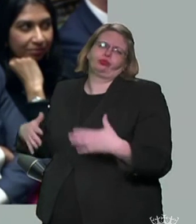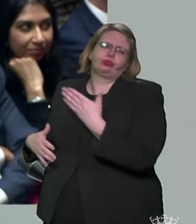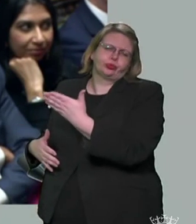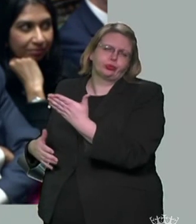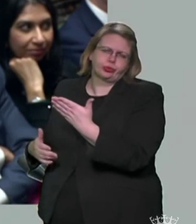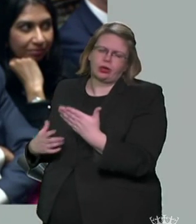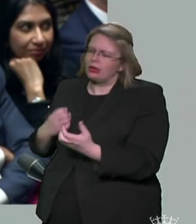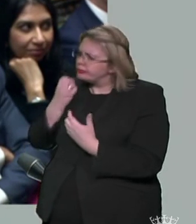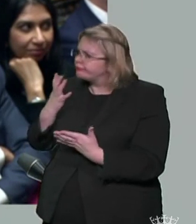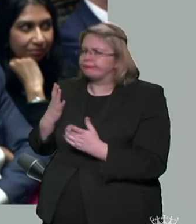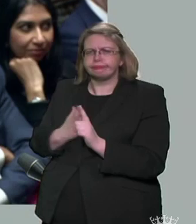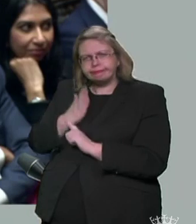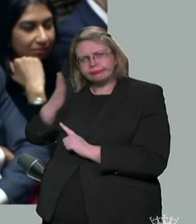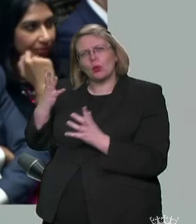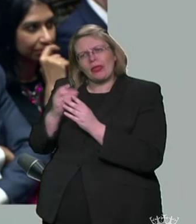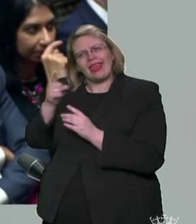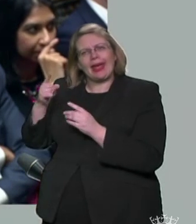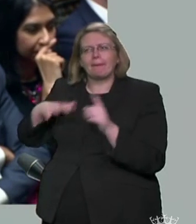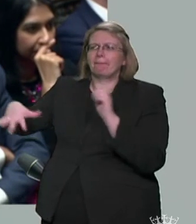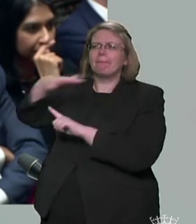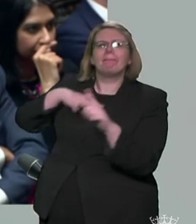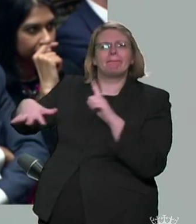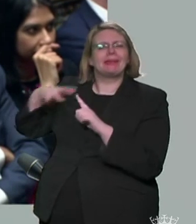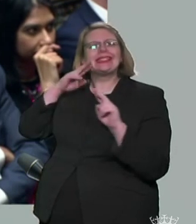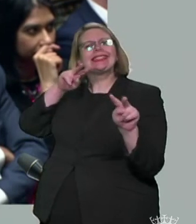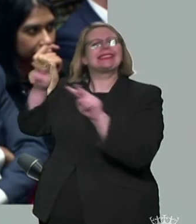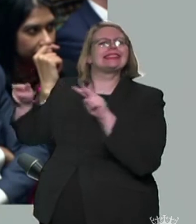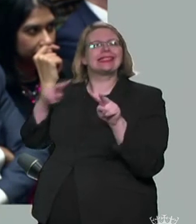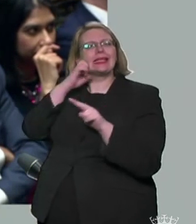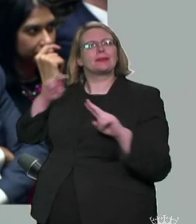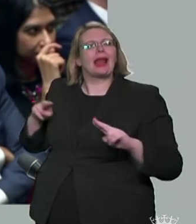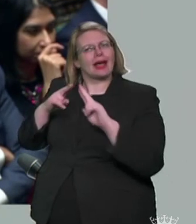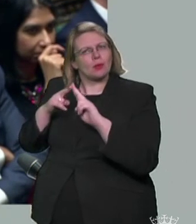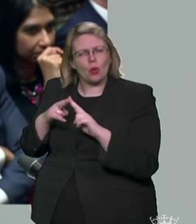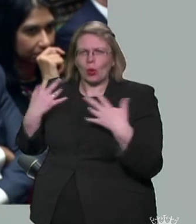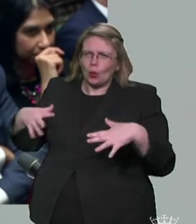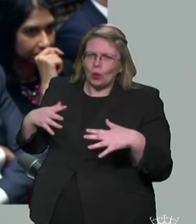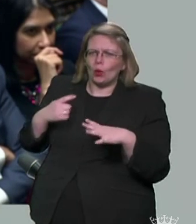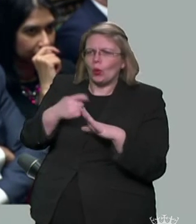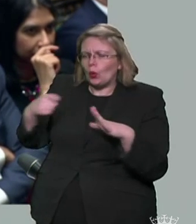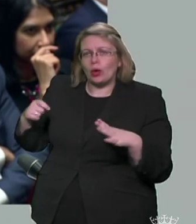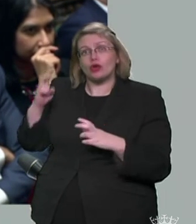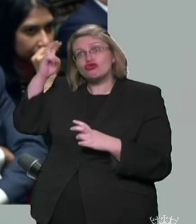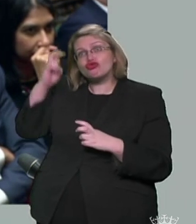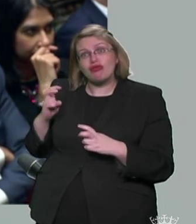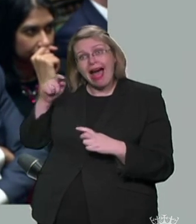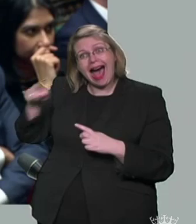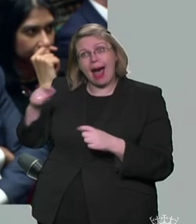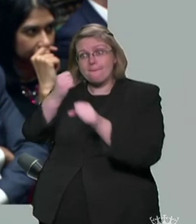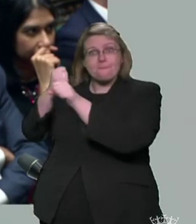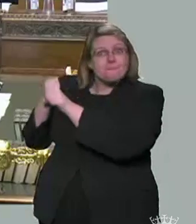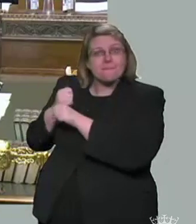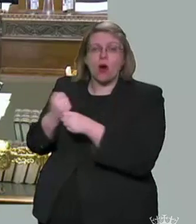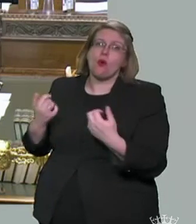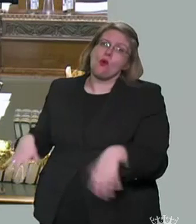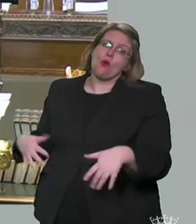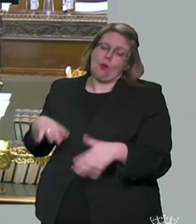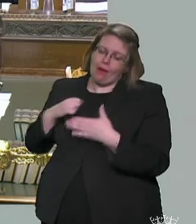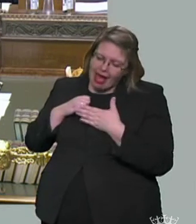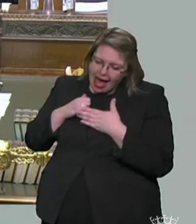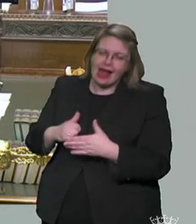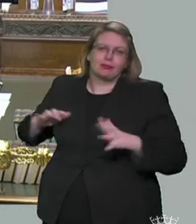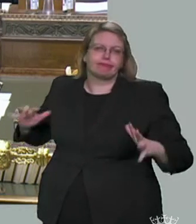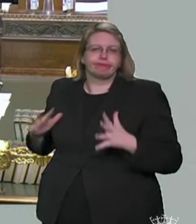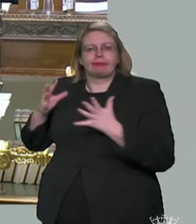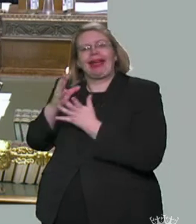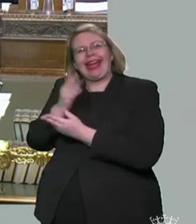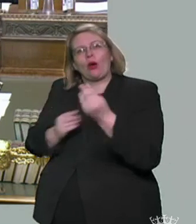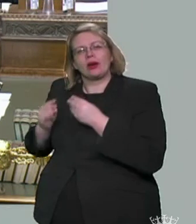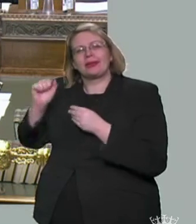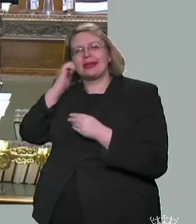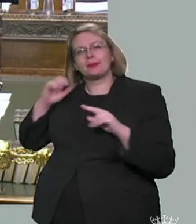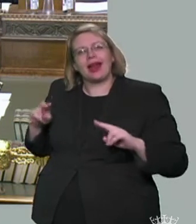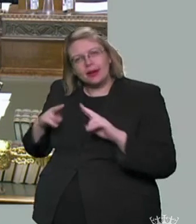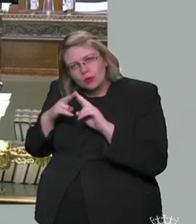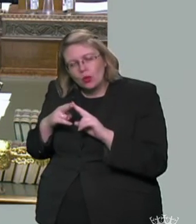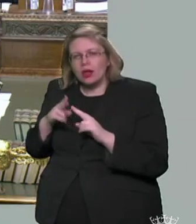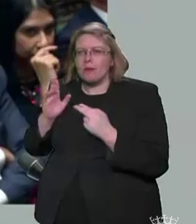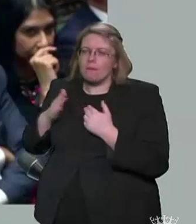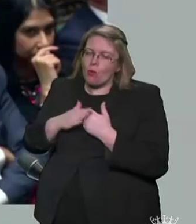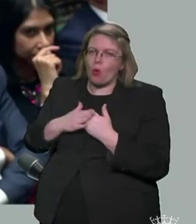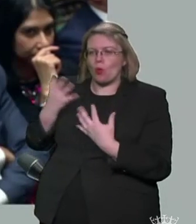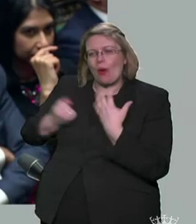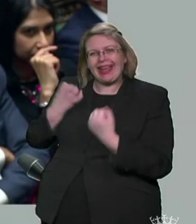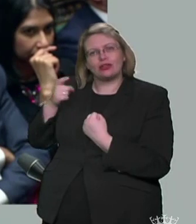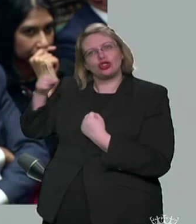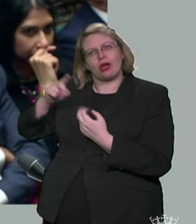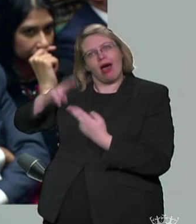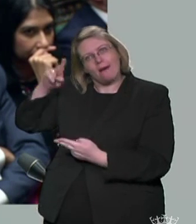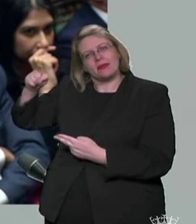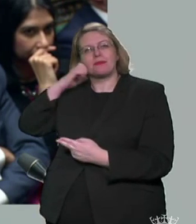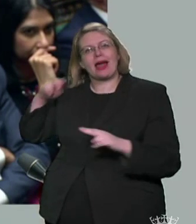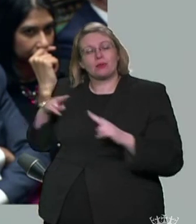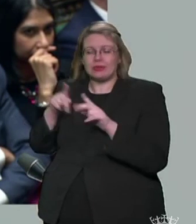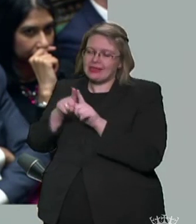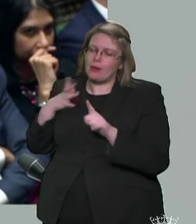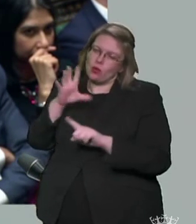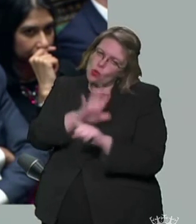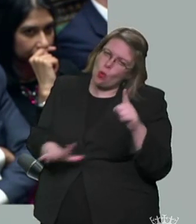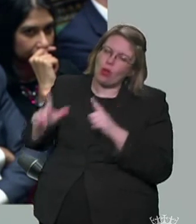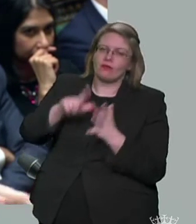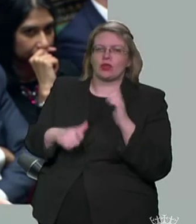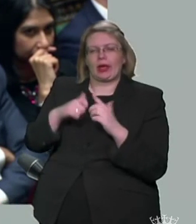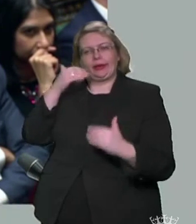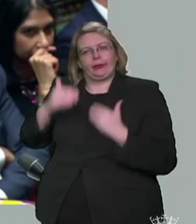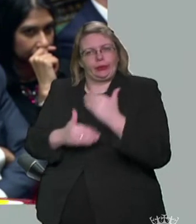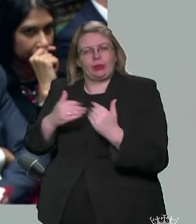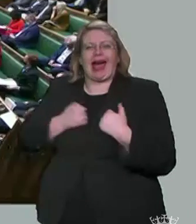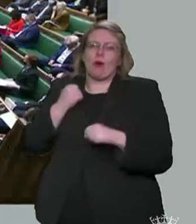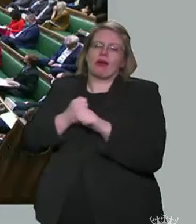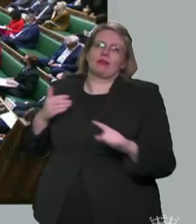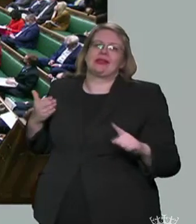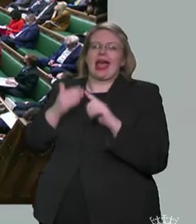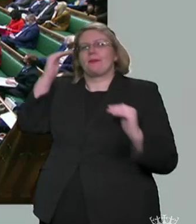It was fantastic to be with him and to see the extension and upgrading of the tram network in Blackpool, which will help to drive the economy and help to bring in high-wage, high-skilled jobs, in the way we hope to do across the whole of the UK as we get on with levelling up.